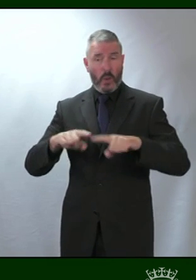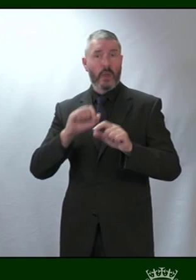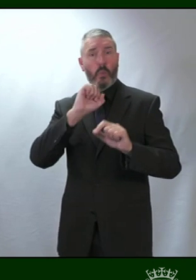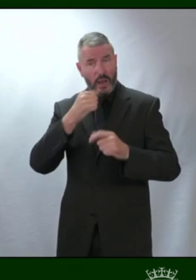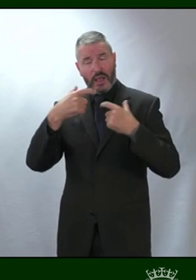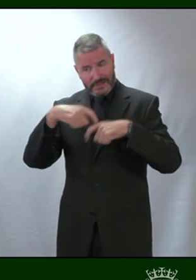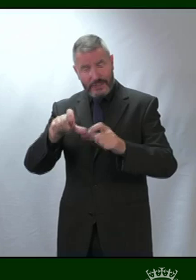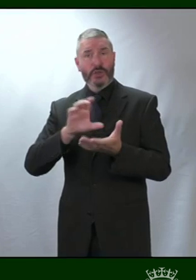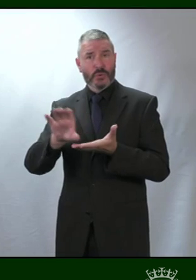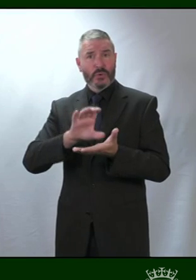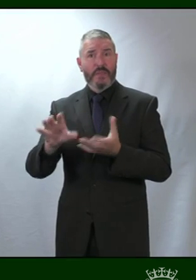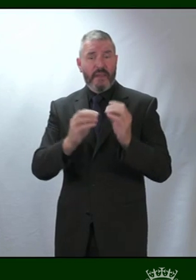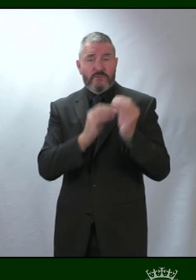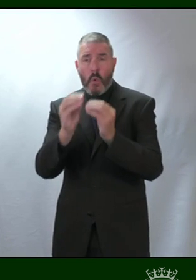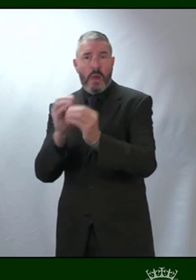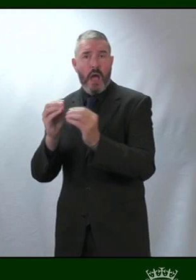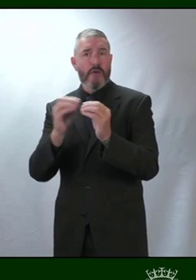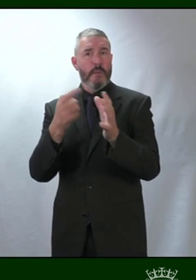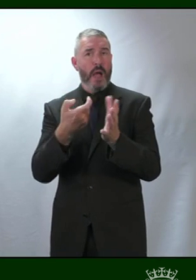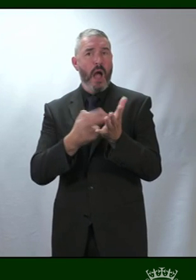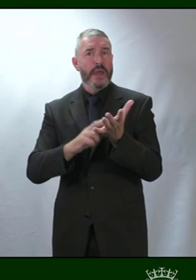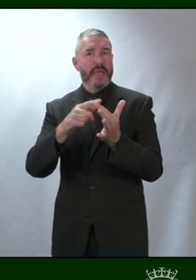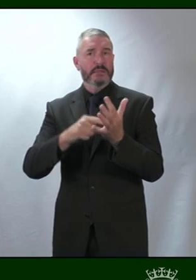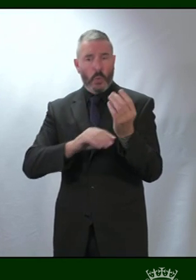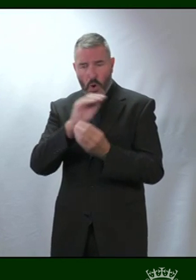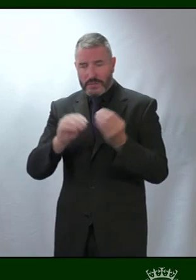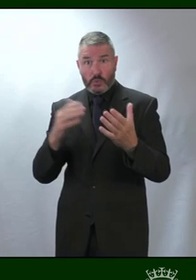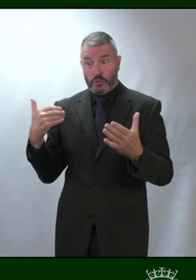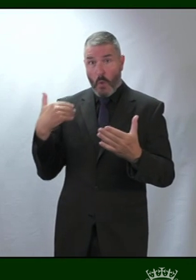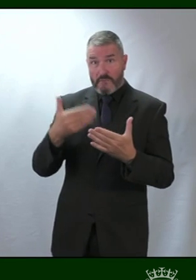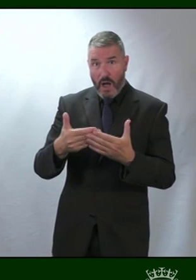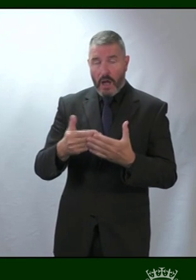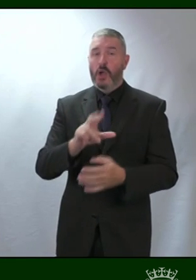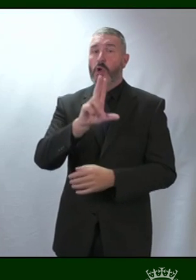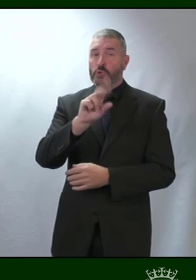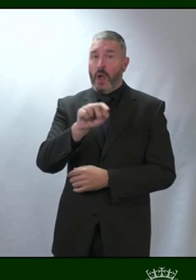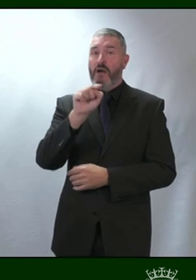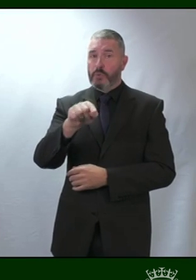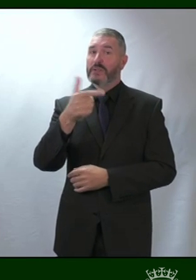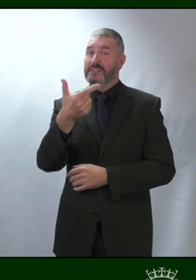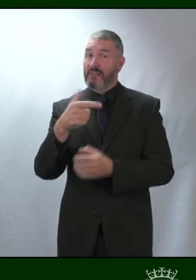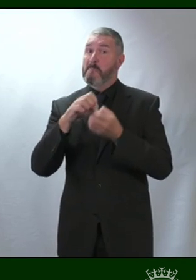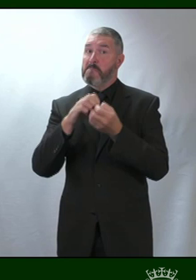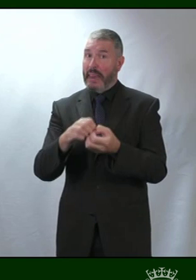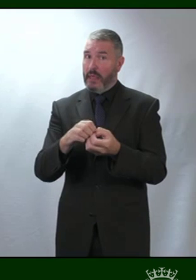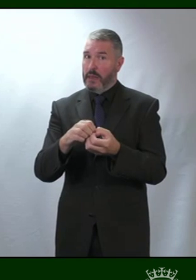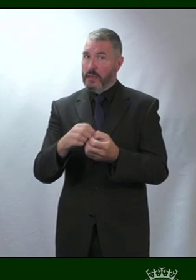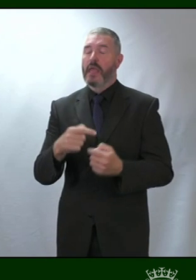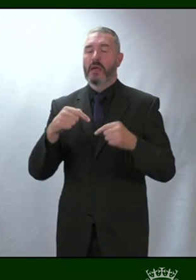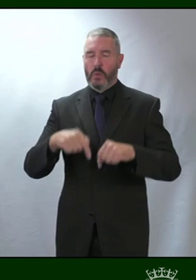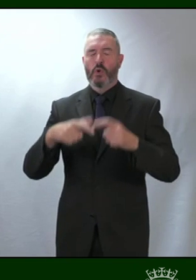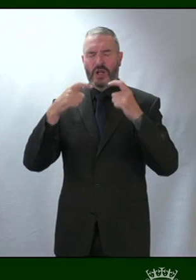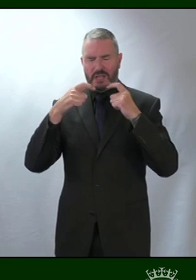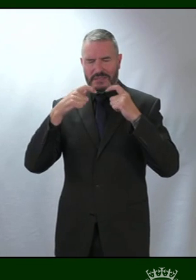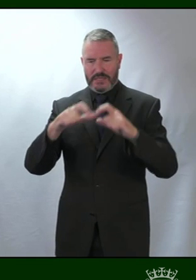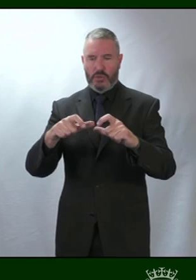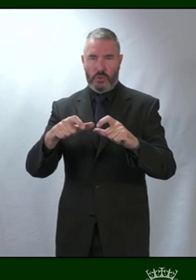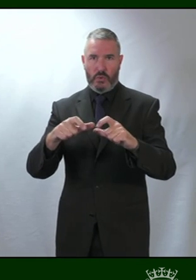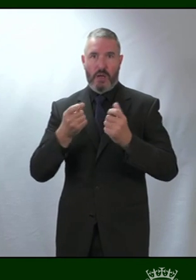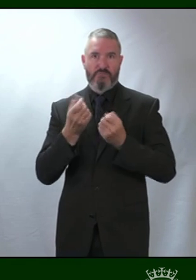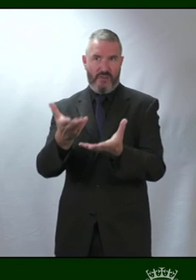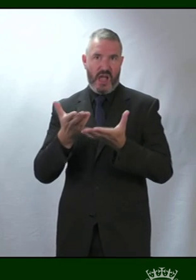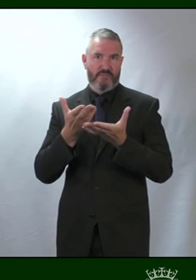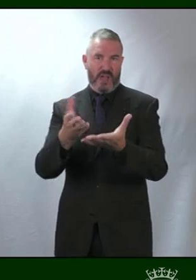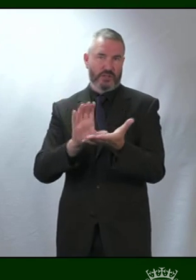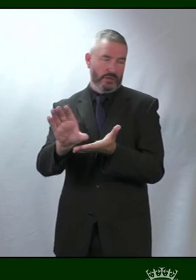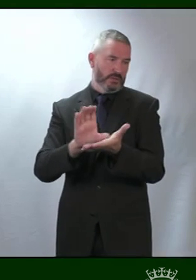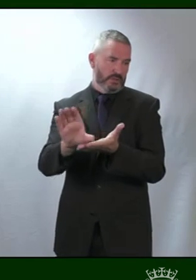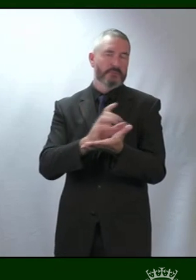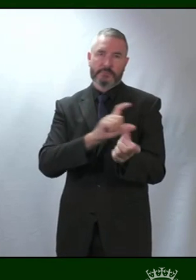The overall Barnett consequentials, as I have said, so far are £12.7 billion, and we will continue to provide that support.